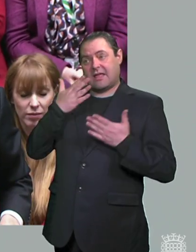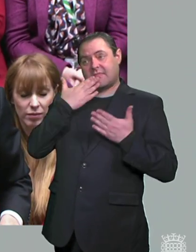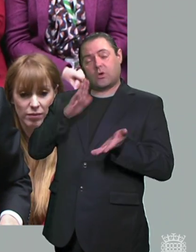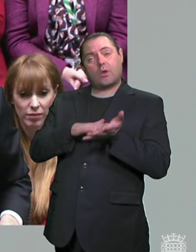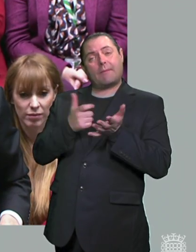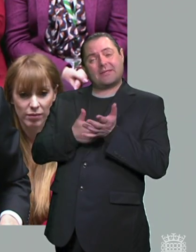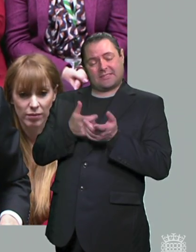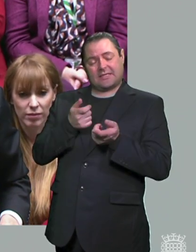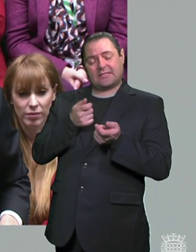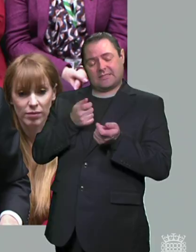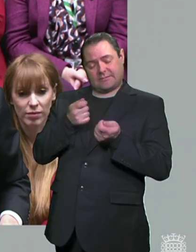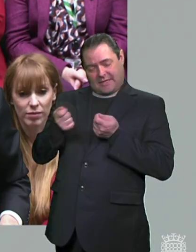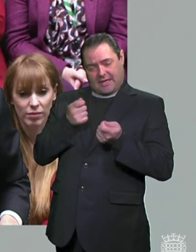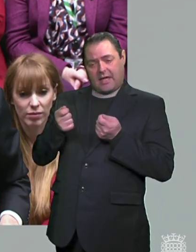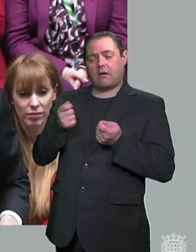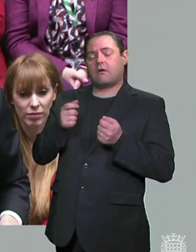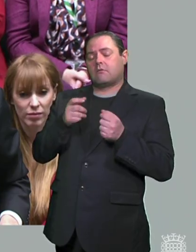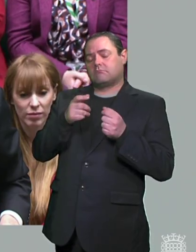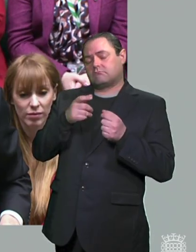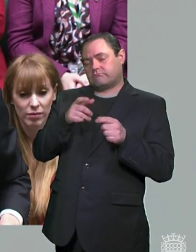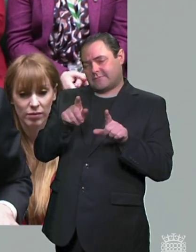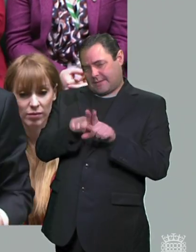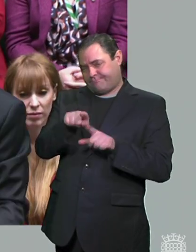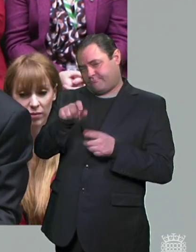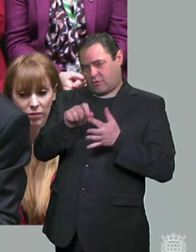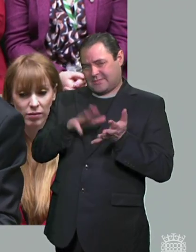I join the Prime Minister in his comments on Ukraine.